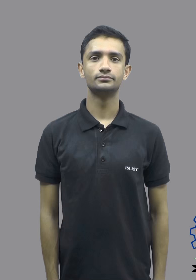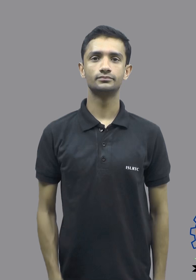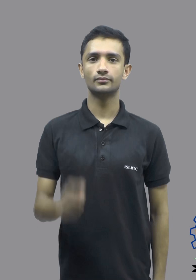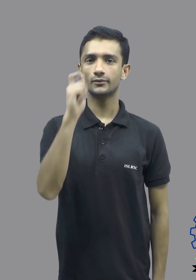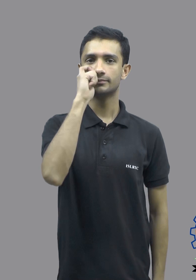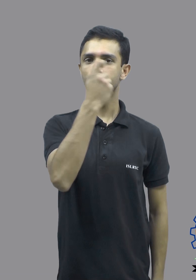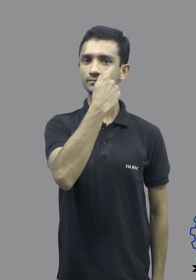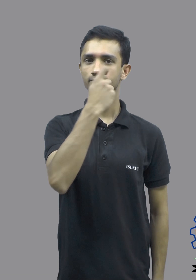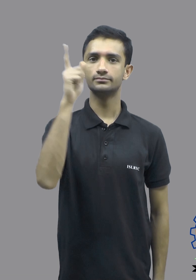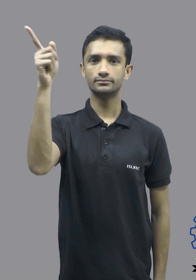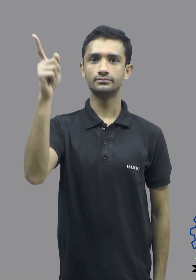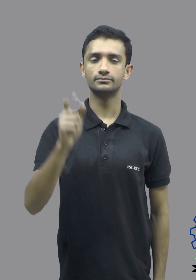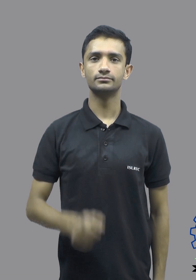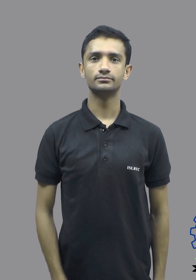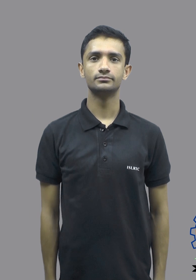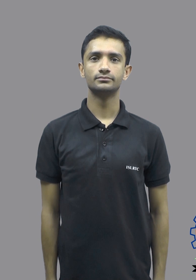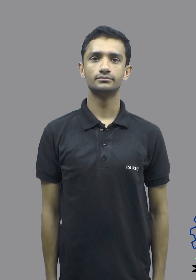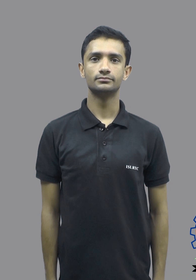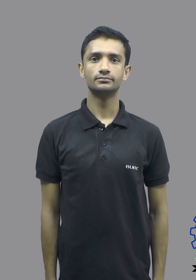Chennai